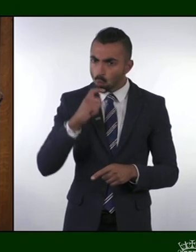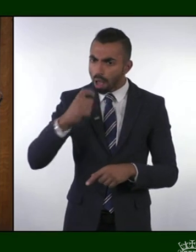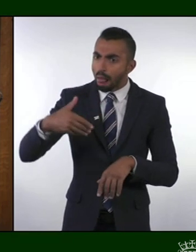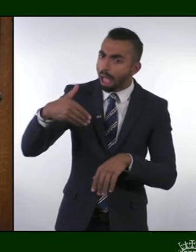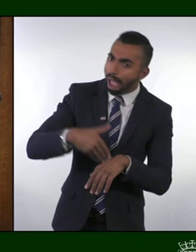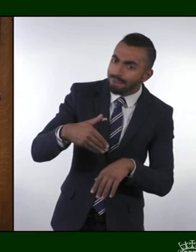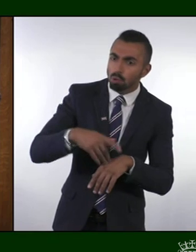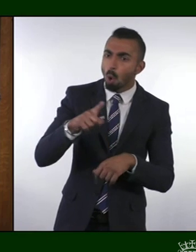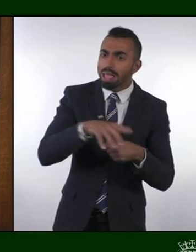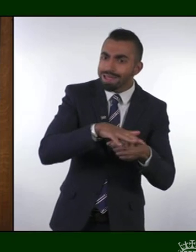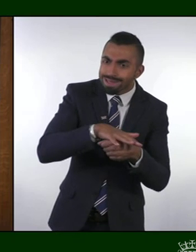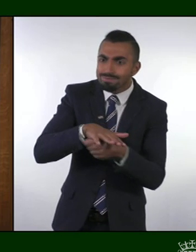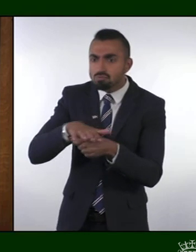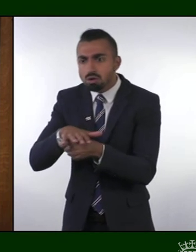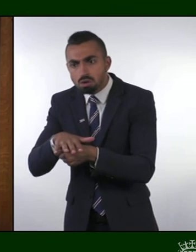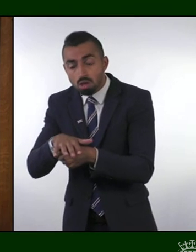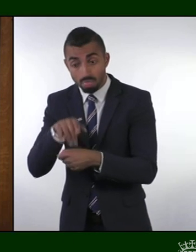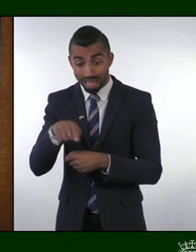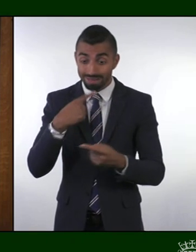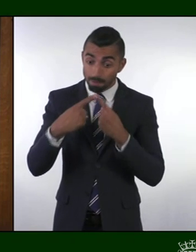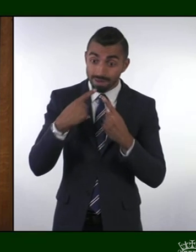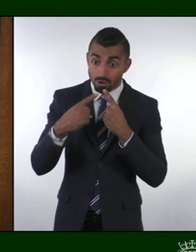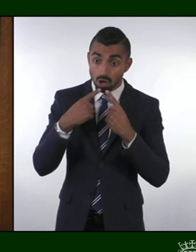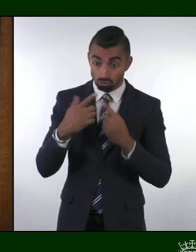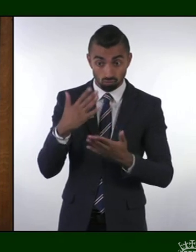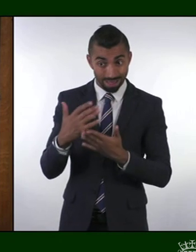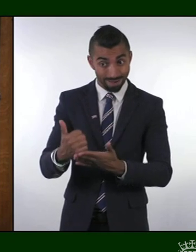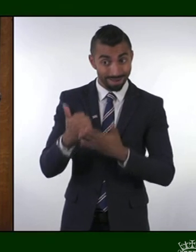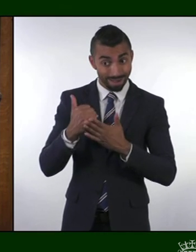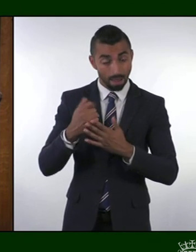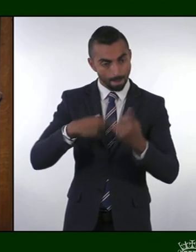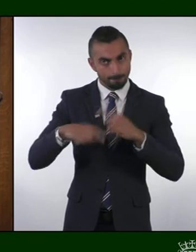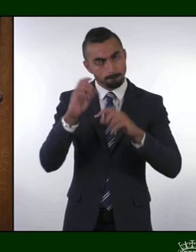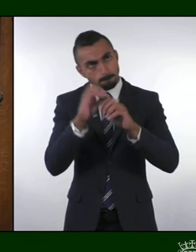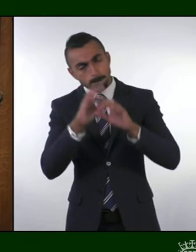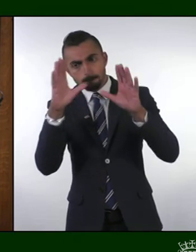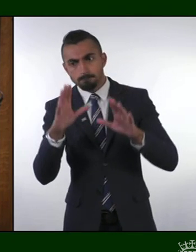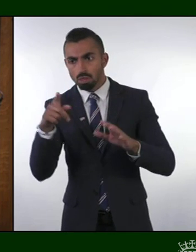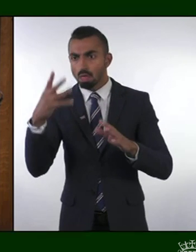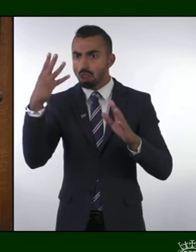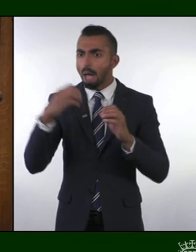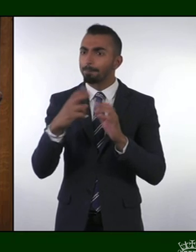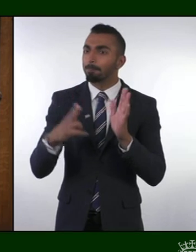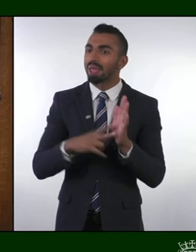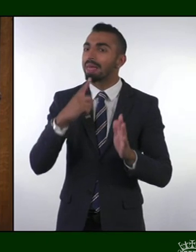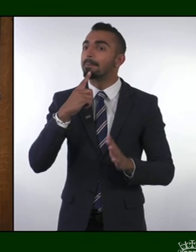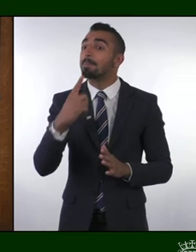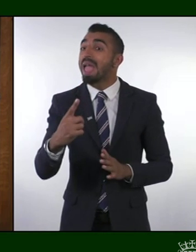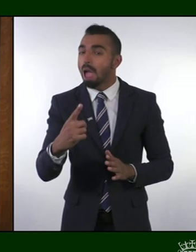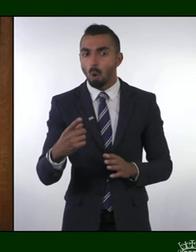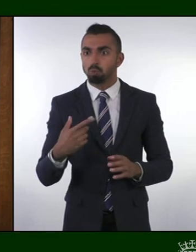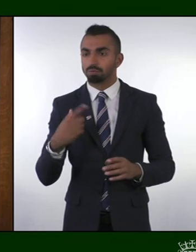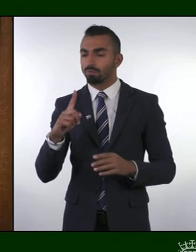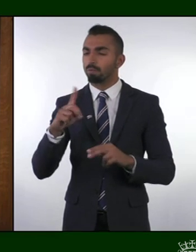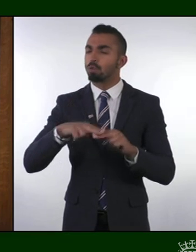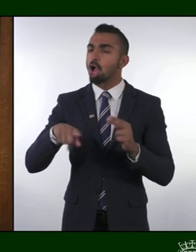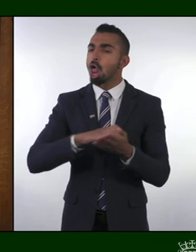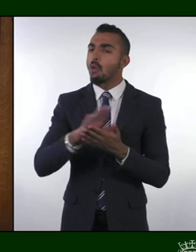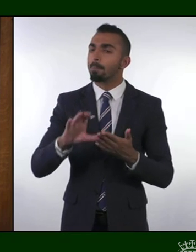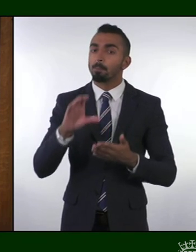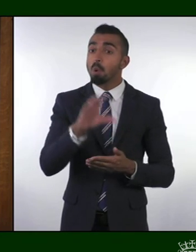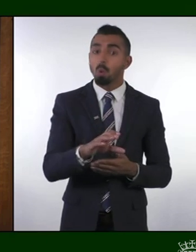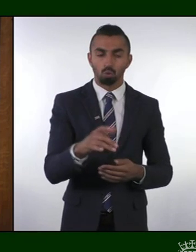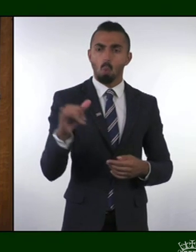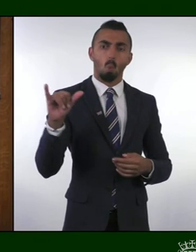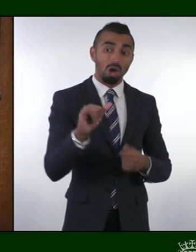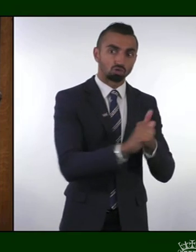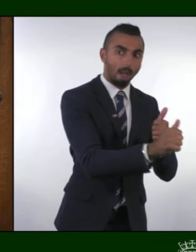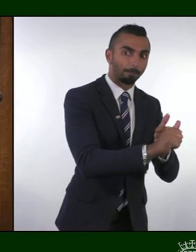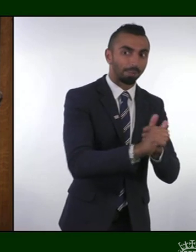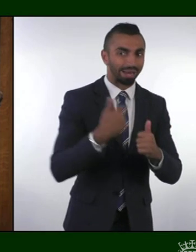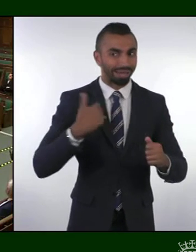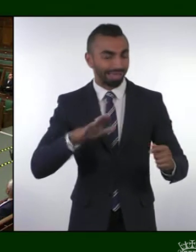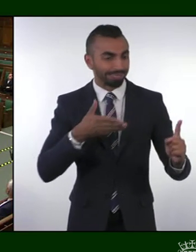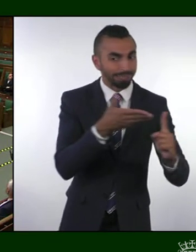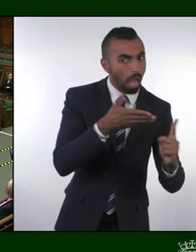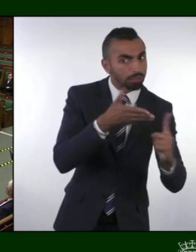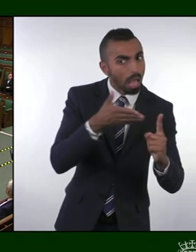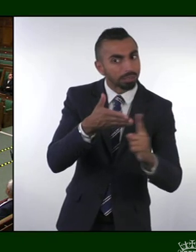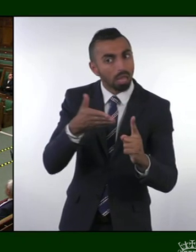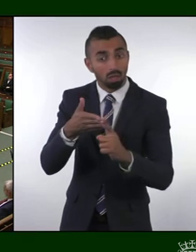Surely that information should guide the use of that £9 billion for the furlough bonus to be more targeted around those sectors that are going to face problems for longer, but which have sustainable futures, such as aerospace and the creative industries.